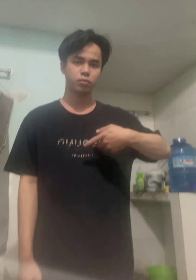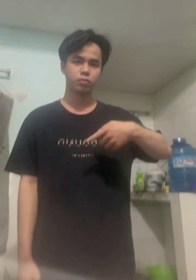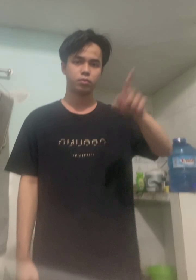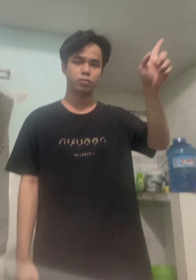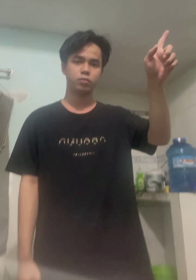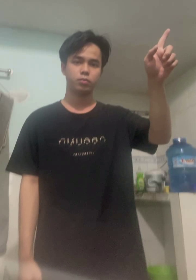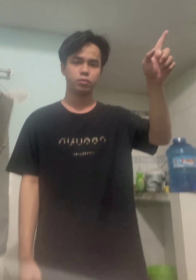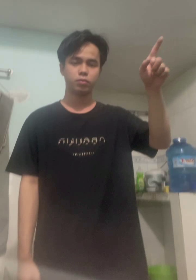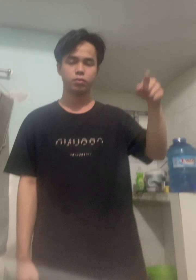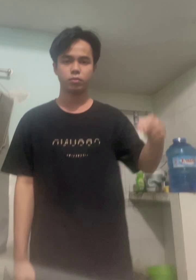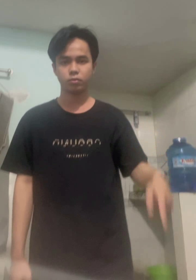di